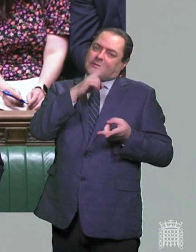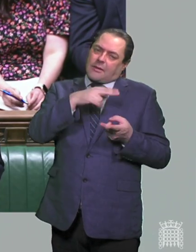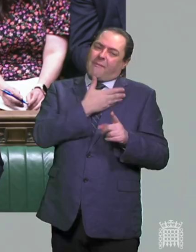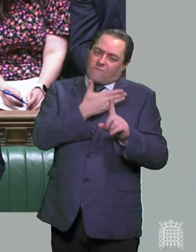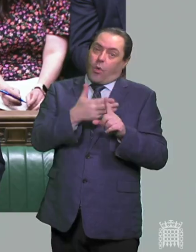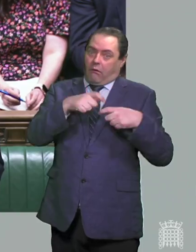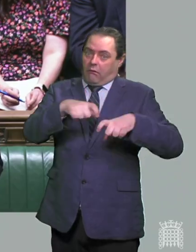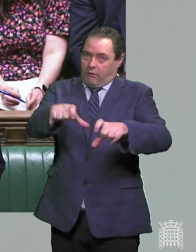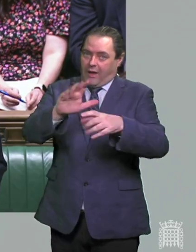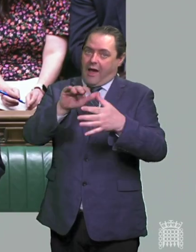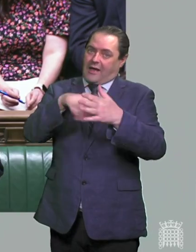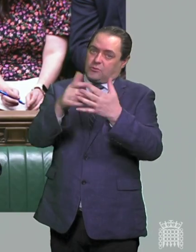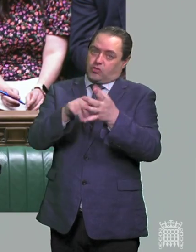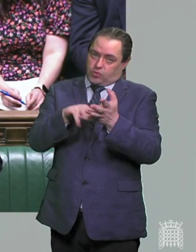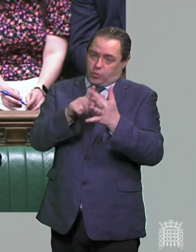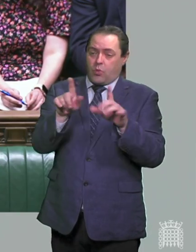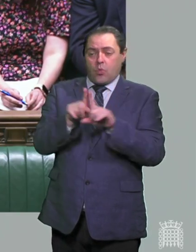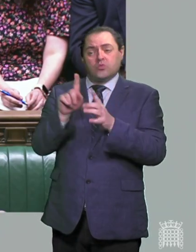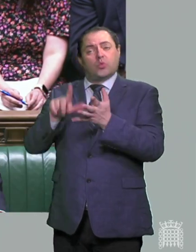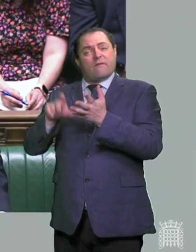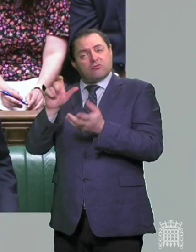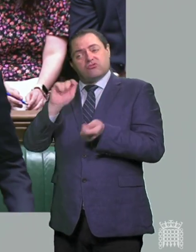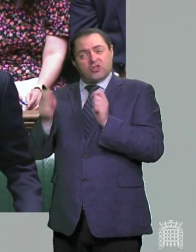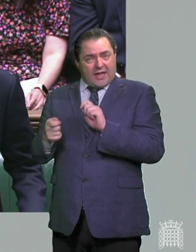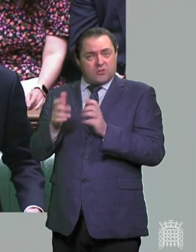We have also made changes to universal credit to help people get back to work.